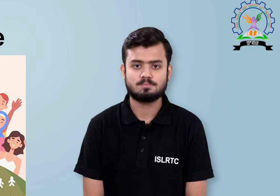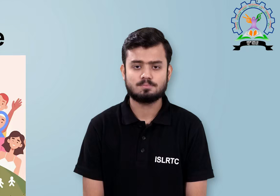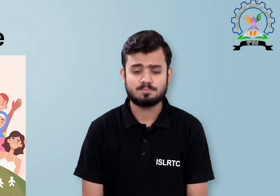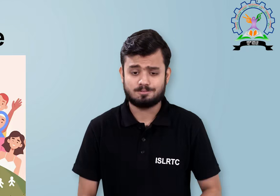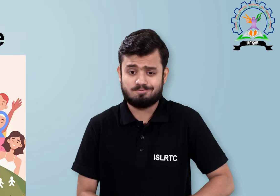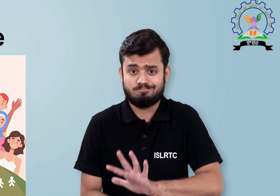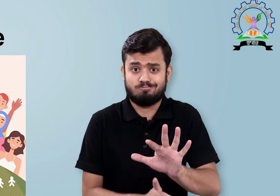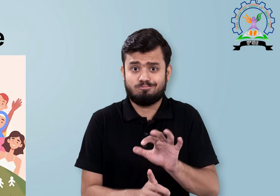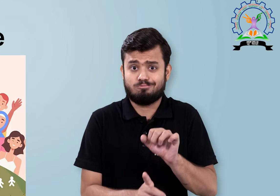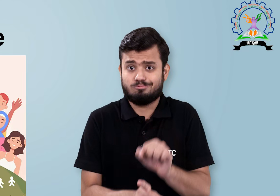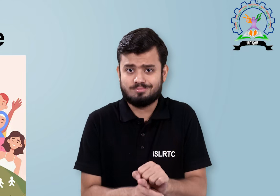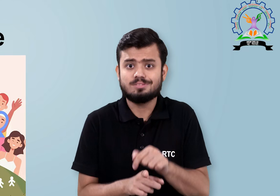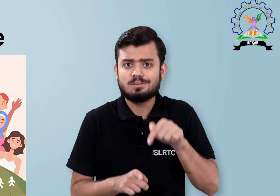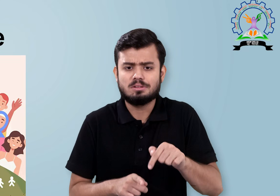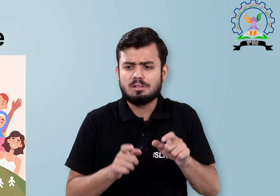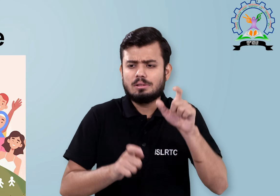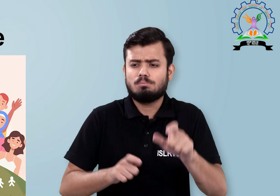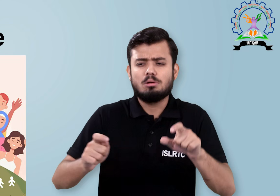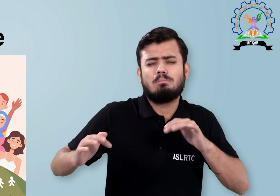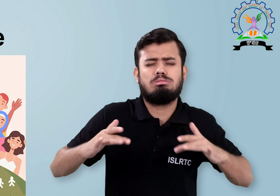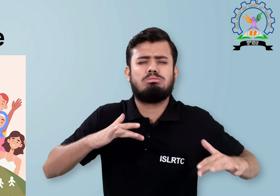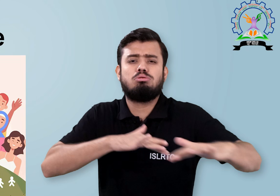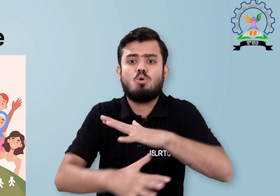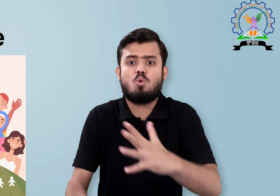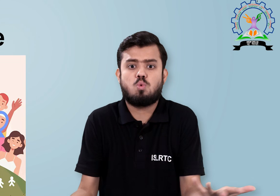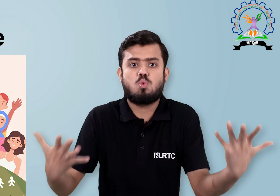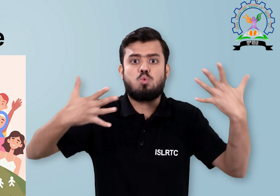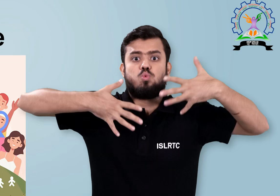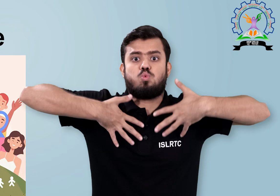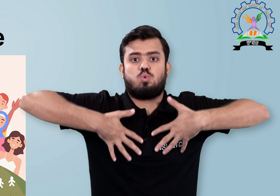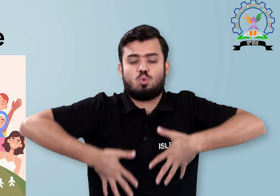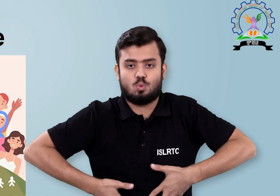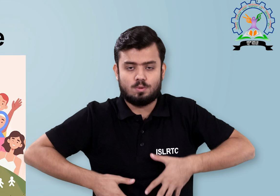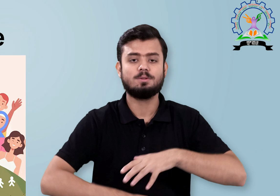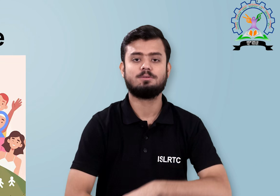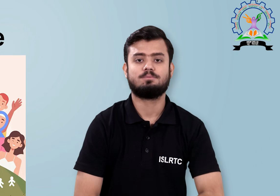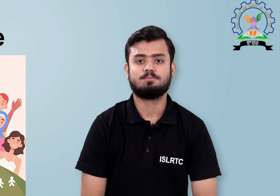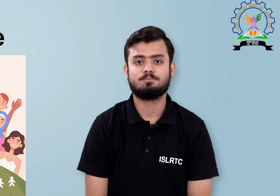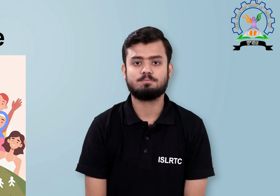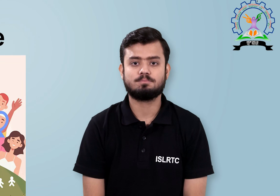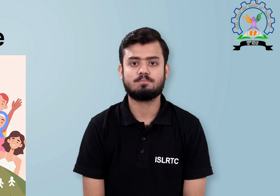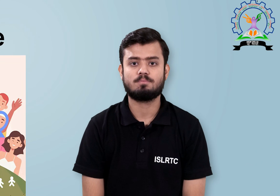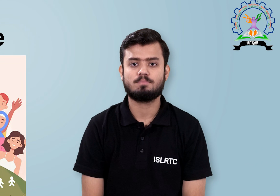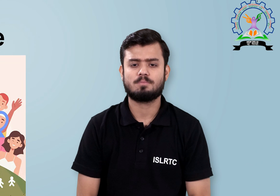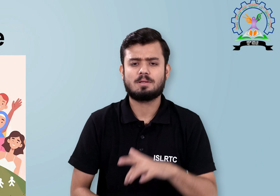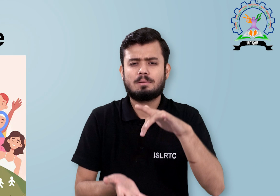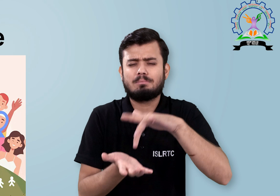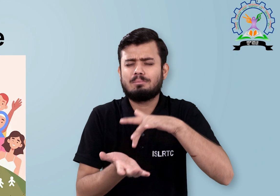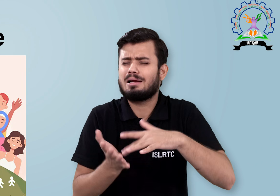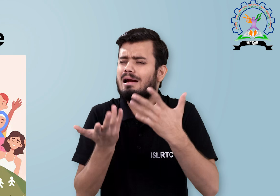Mass Culture